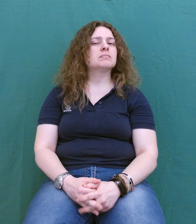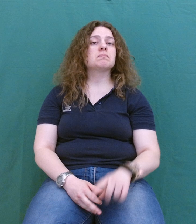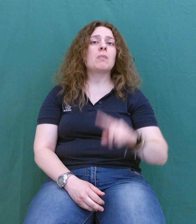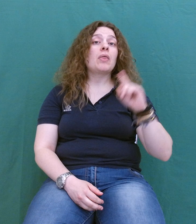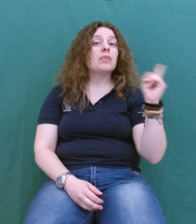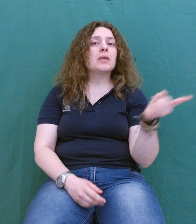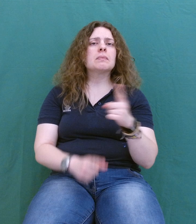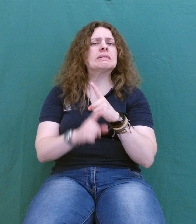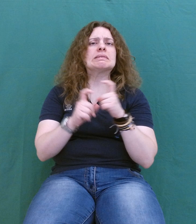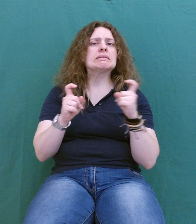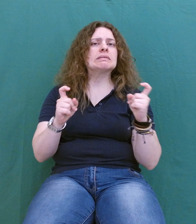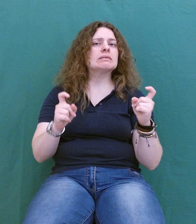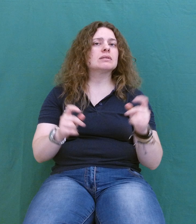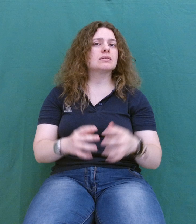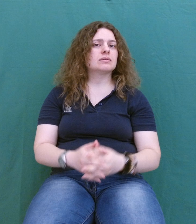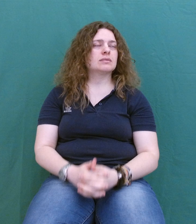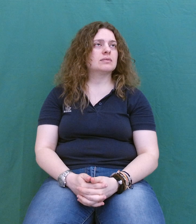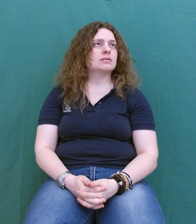ΘΕΡΑΠΕΙΑ ΘΕΜΑ